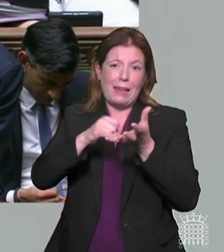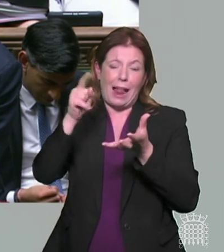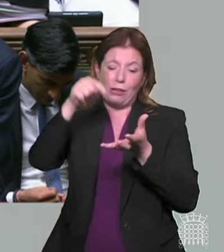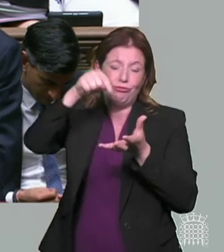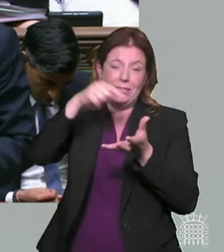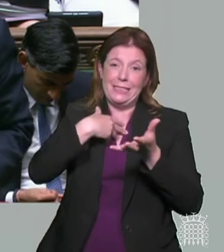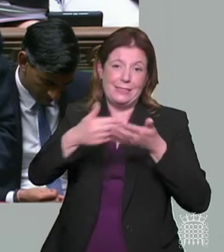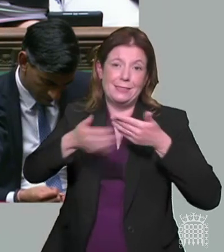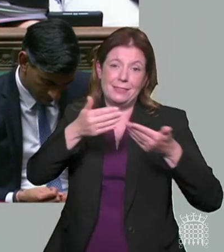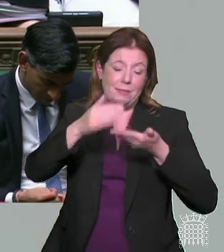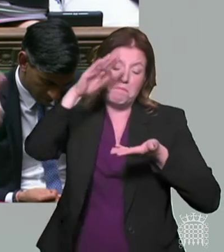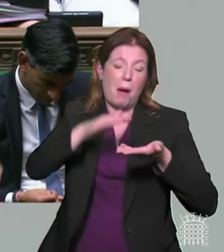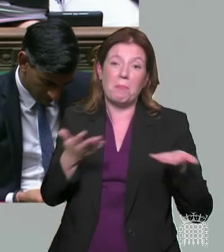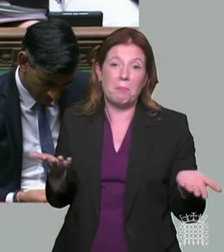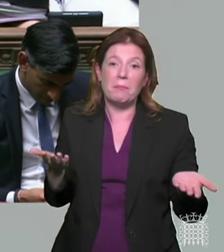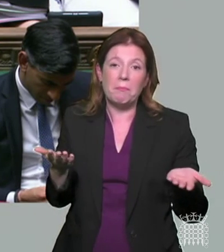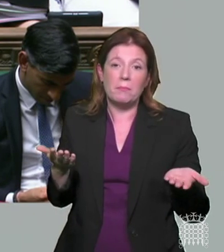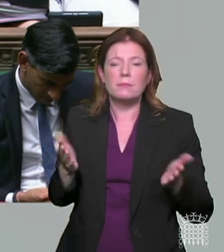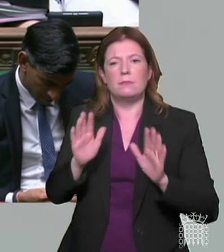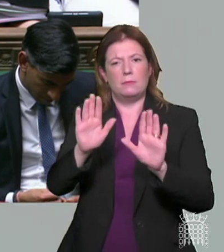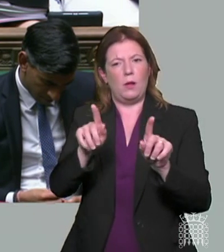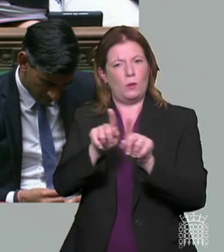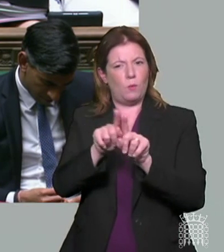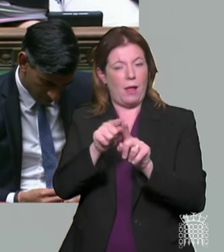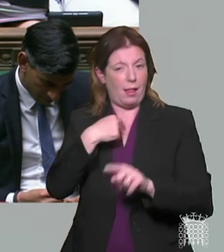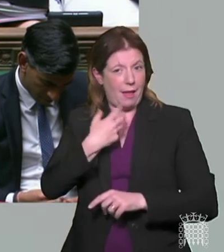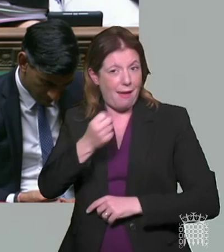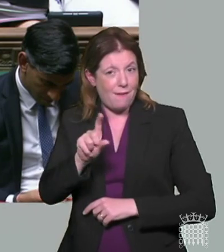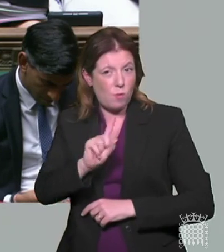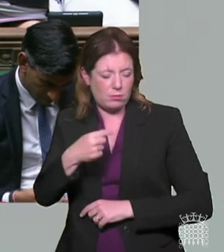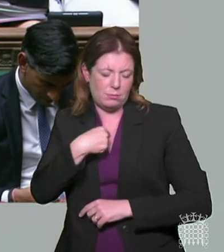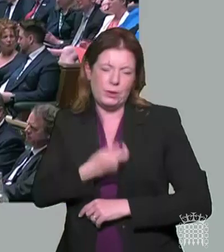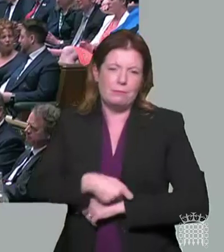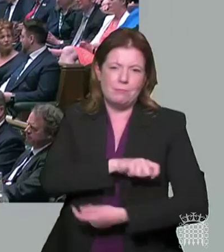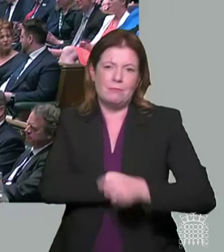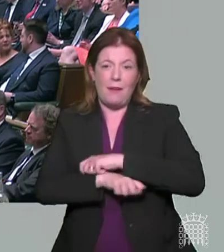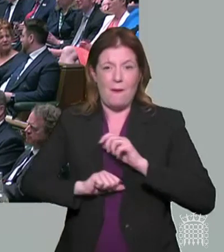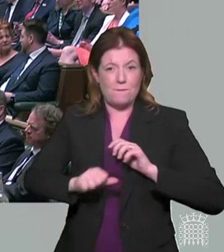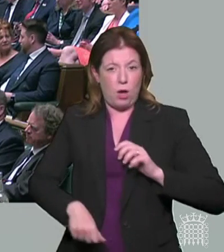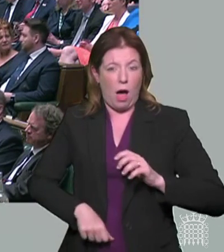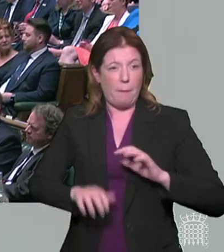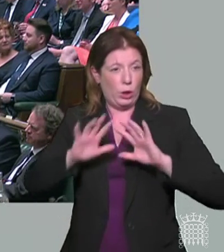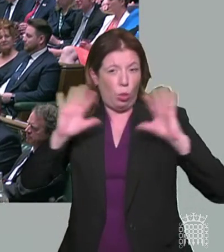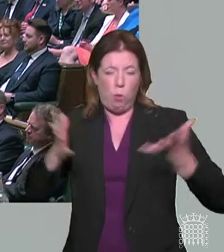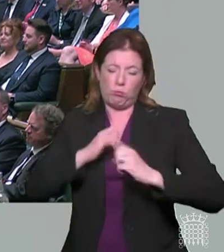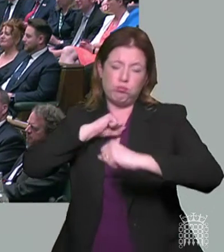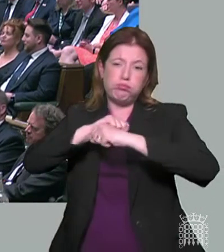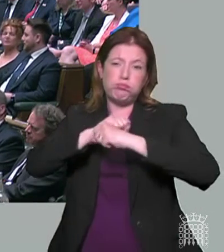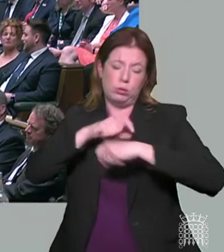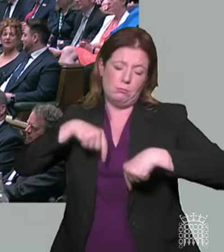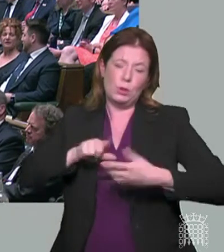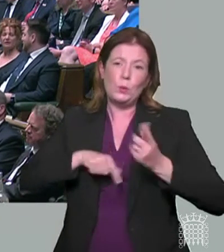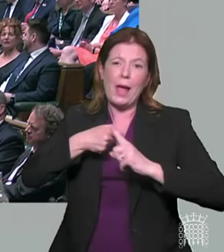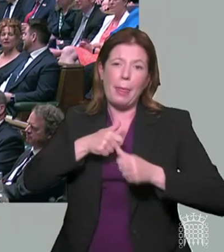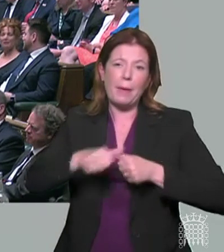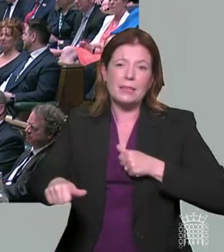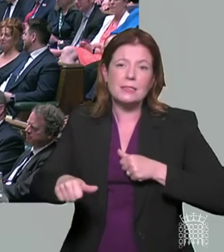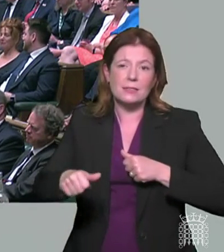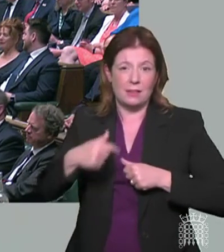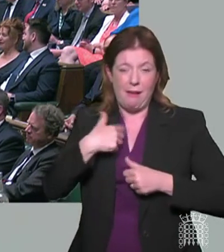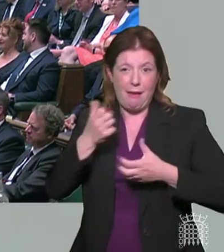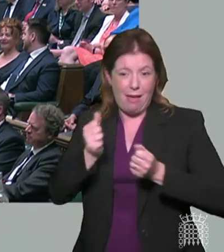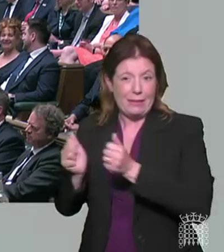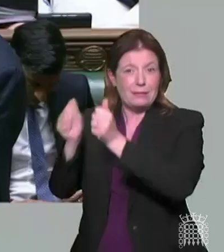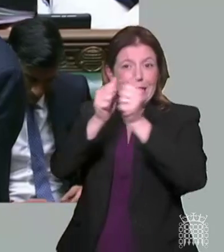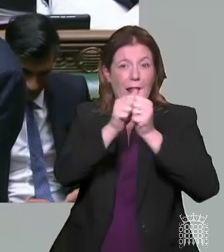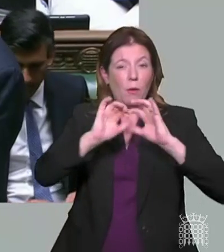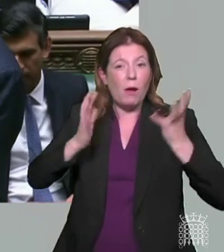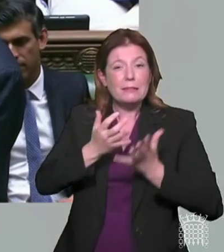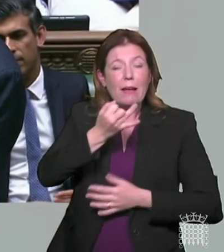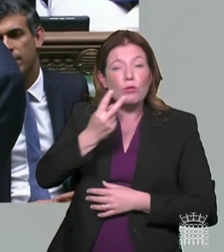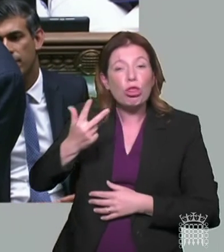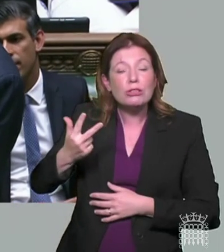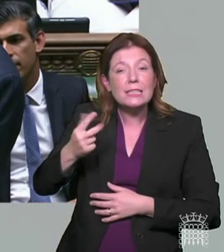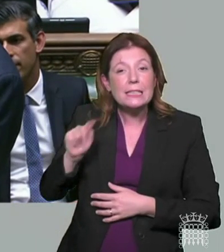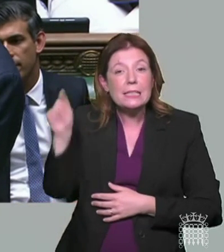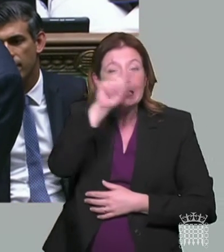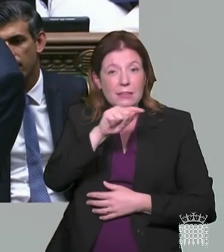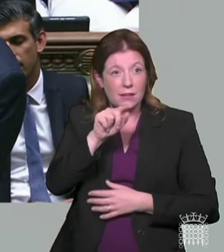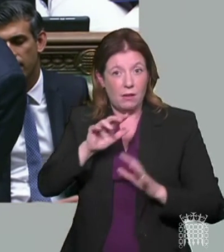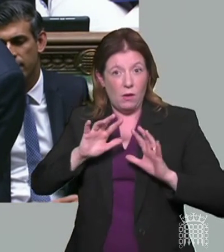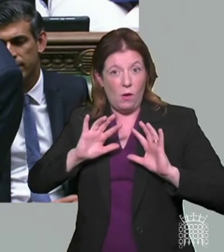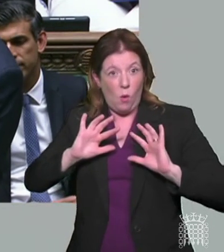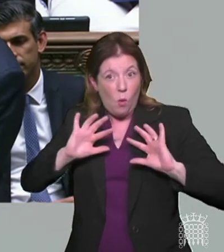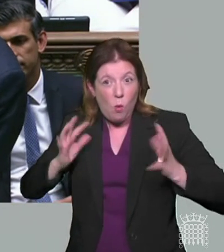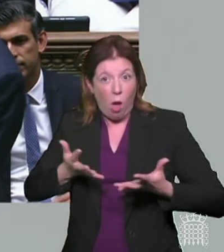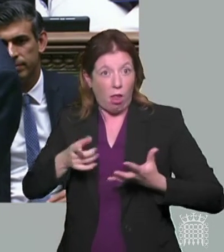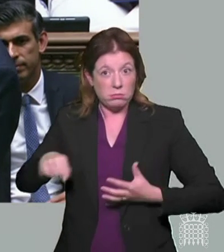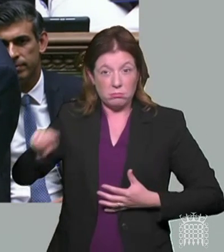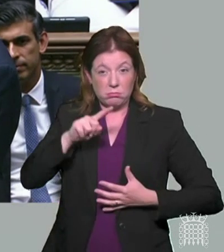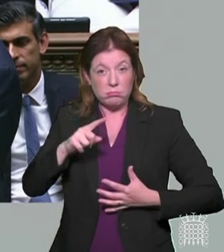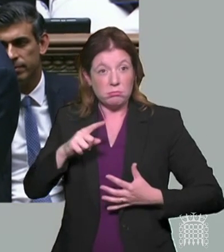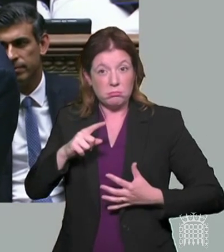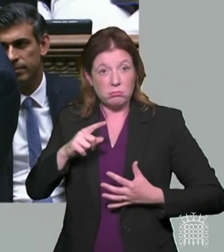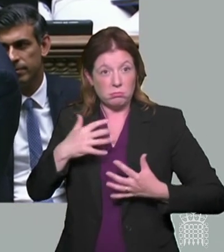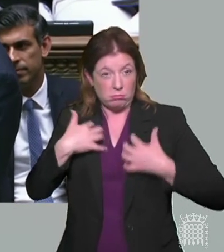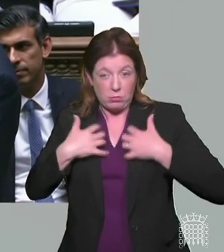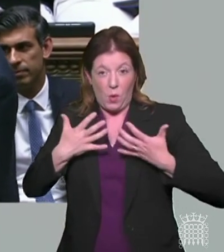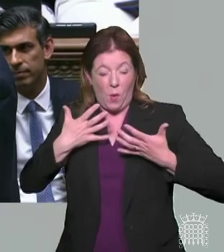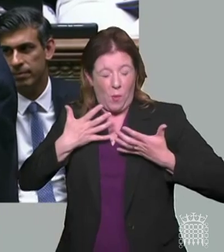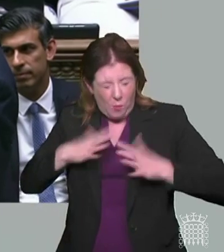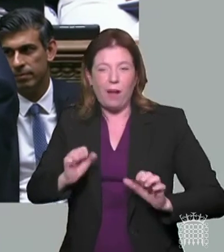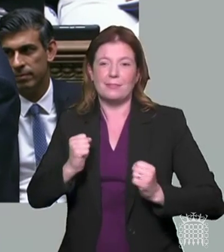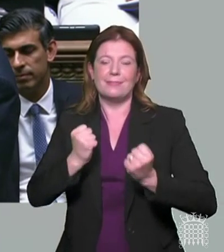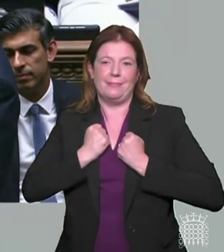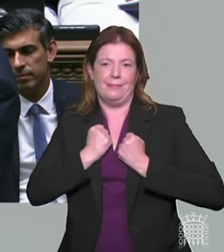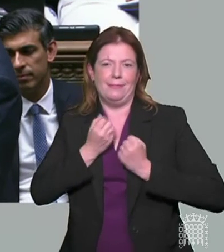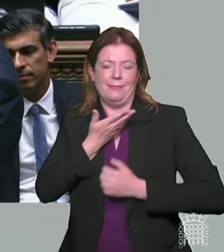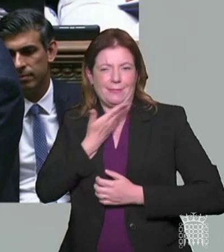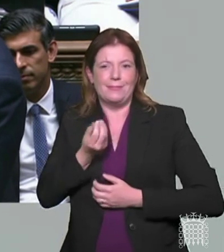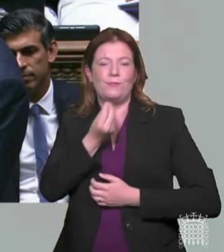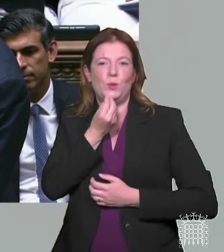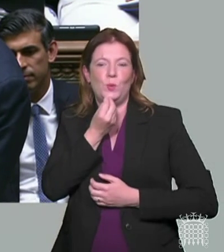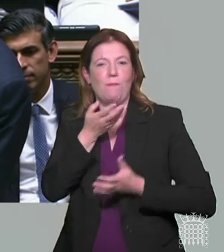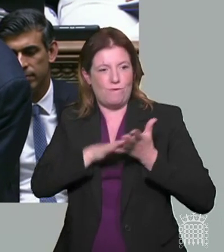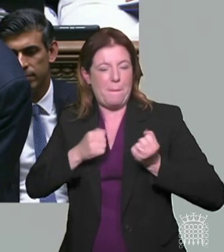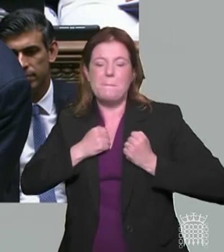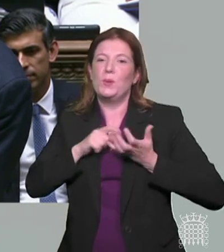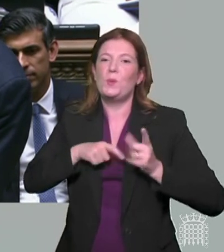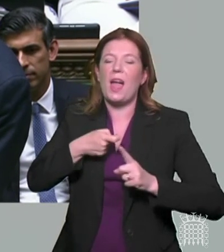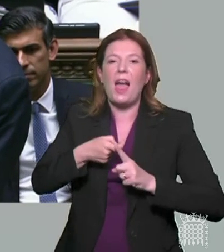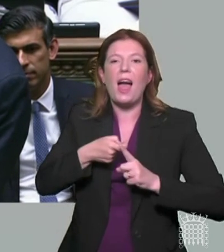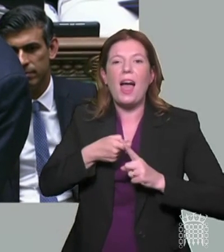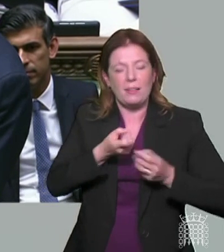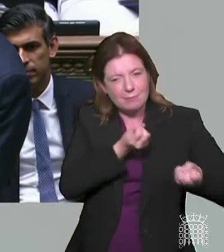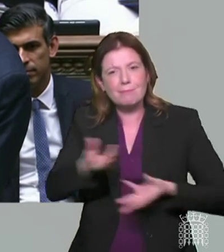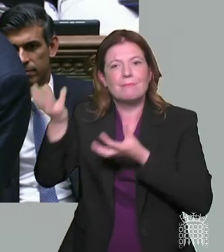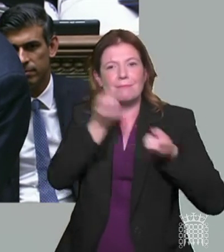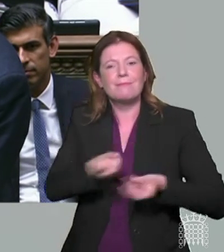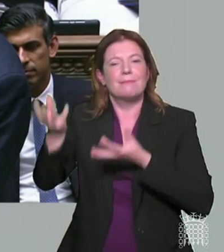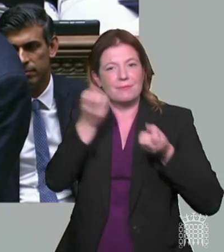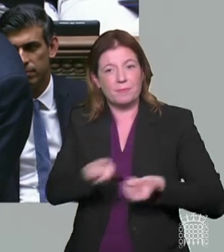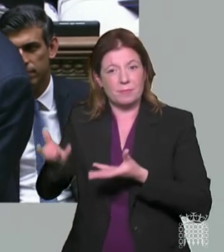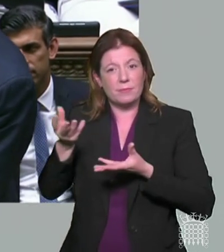What we are also doing is championing UK food and farming, which has fantastic export markets around the world and now has 73 trade deals to exploit in a world avid, as he rightly says, for delicious, wholesome and nutritious UK food and drink.